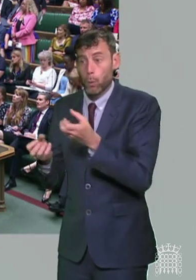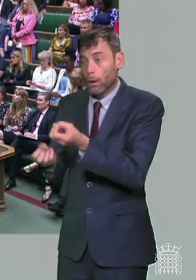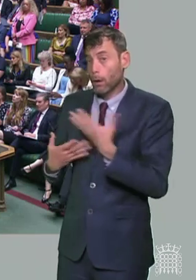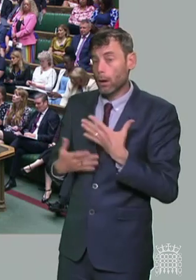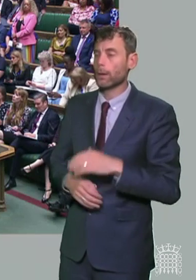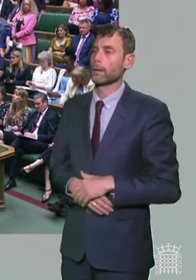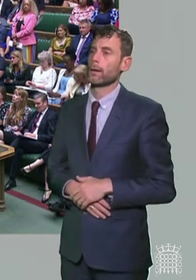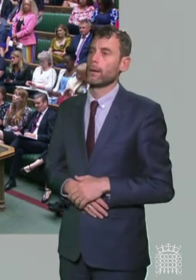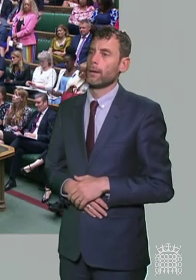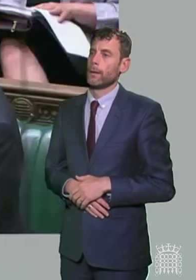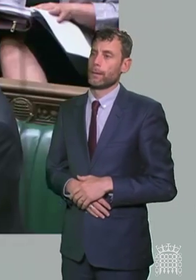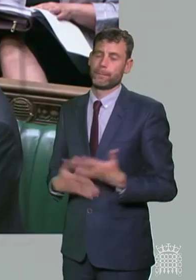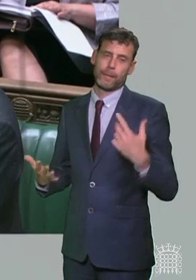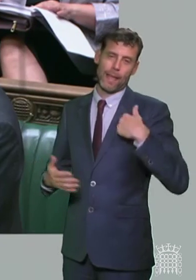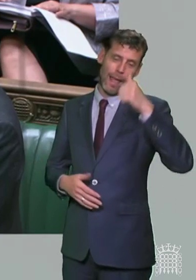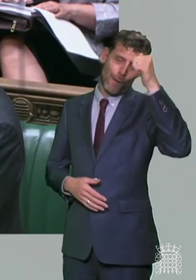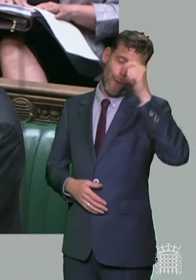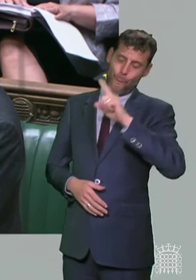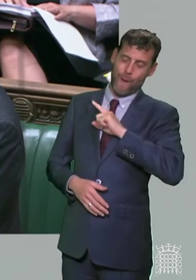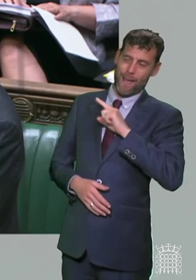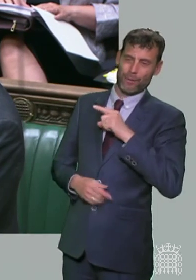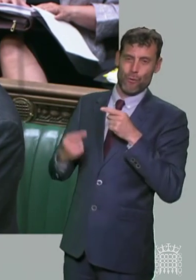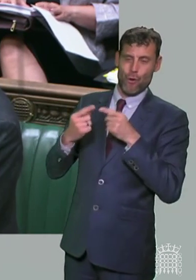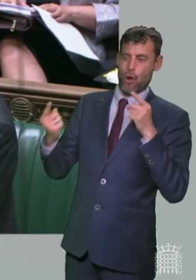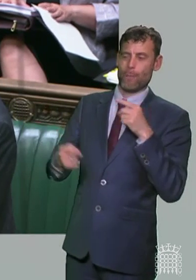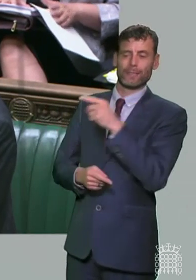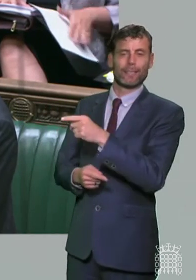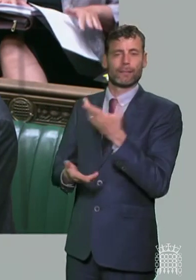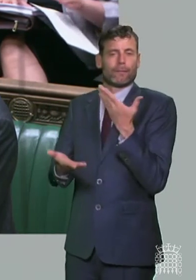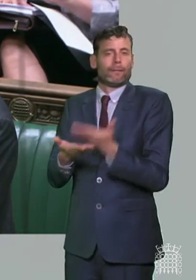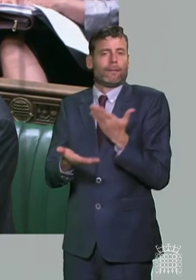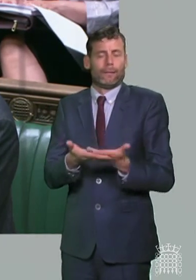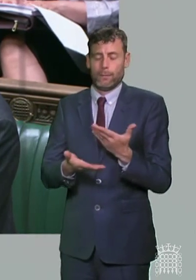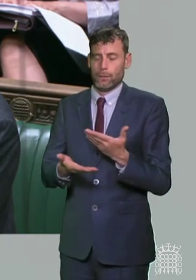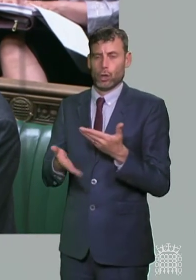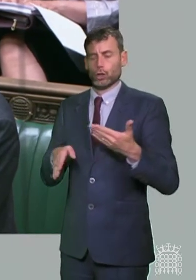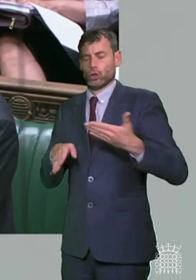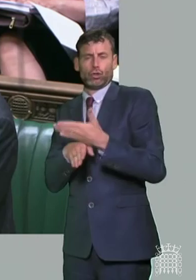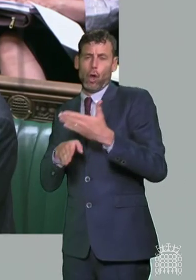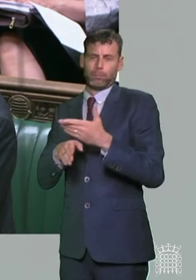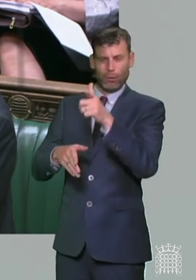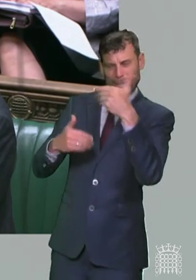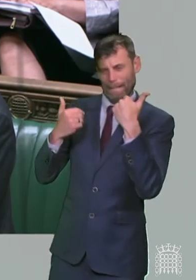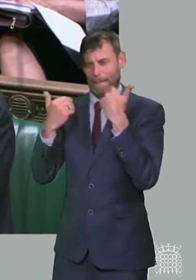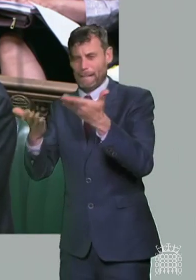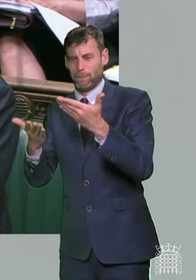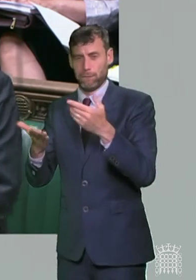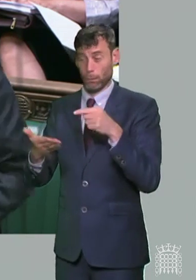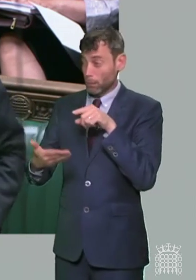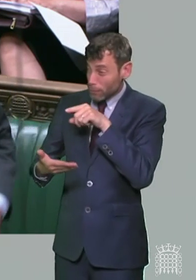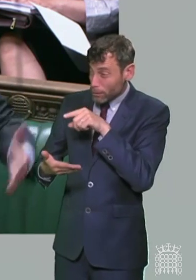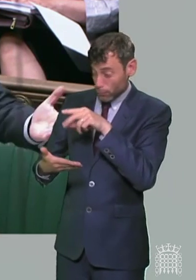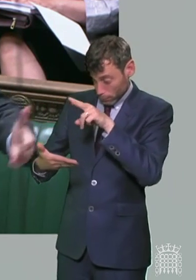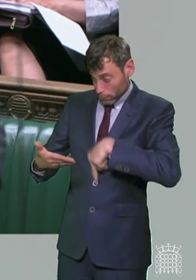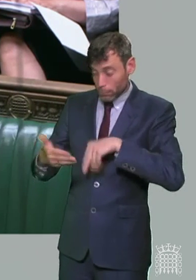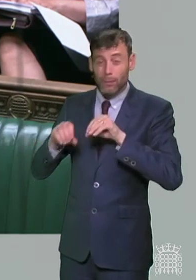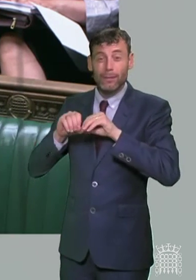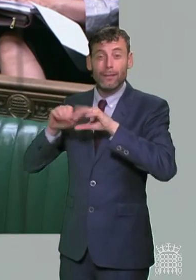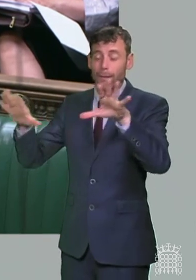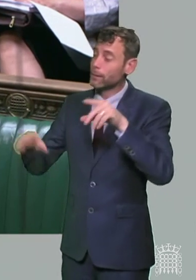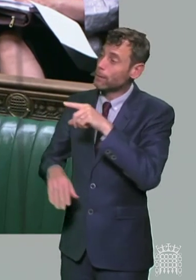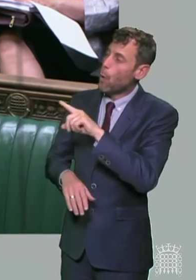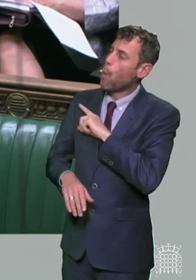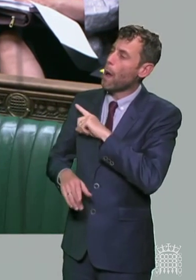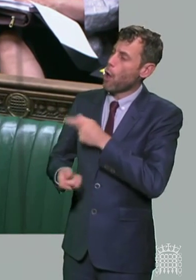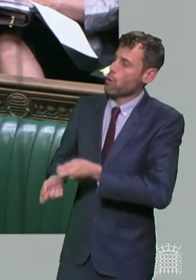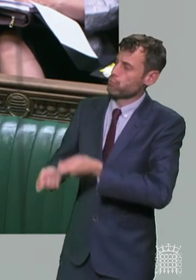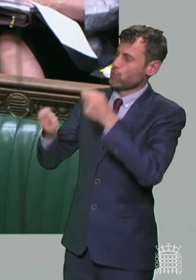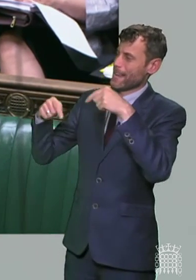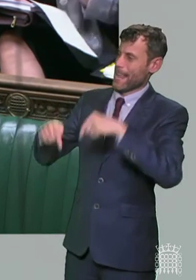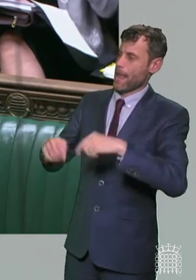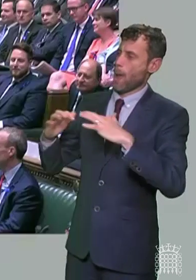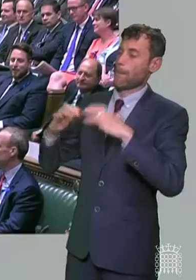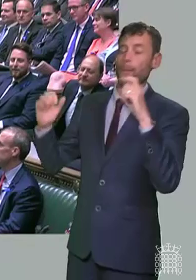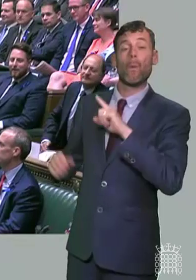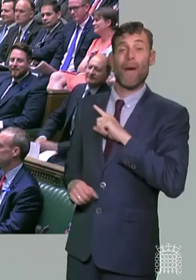I know why Labour Members want to talk about non-existent jobs in the media—because they do not want to talk about what is going on in the real world.